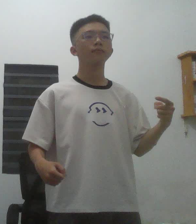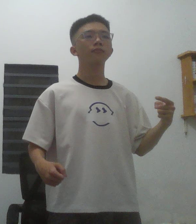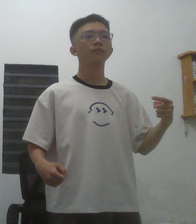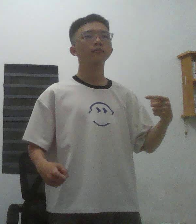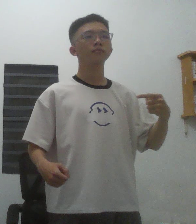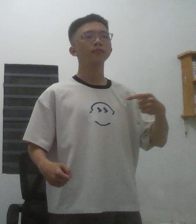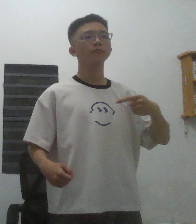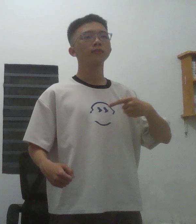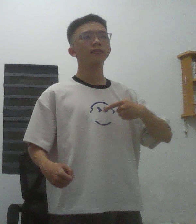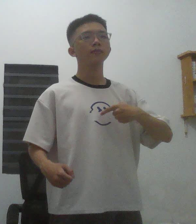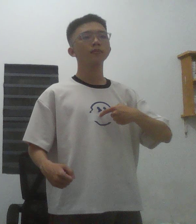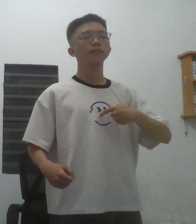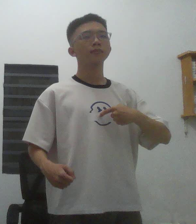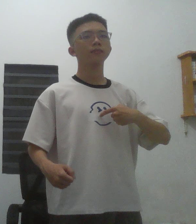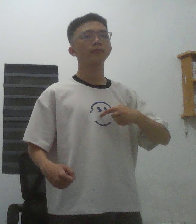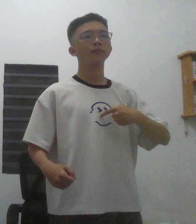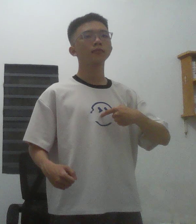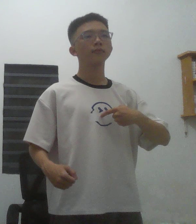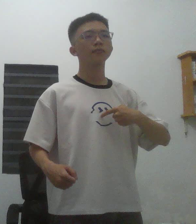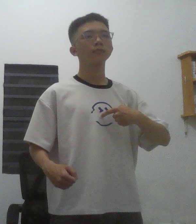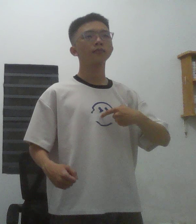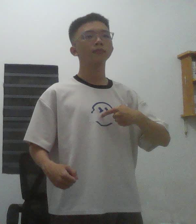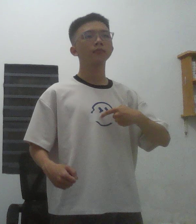toi